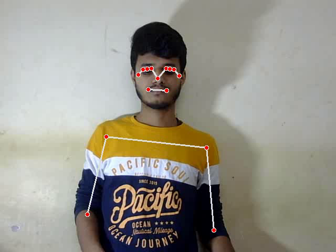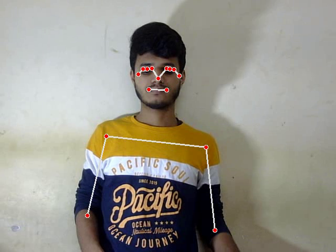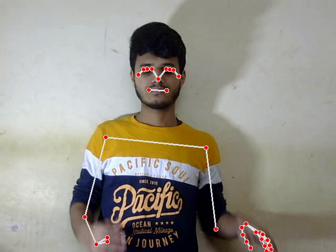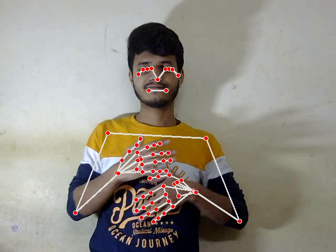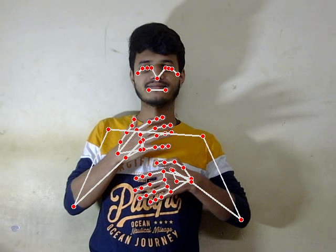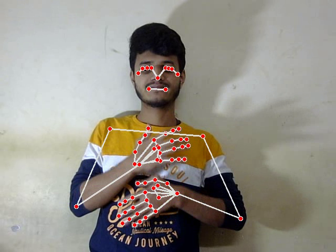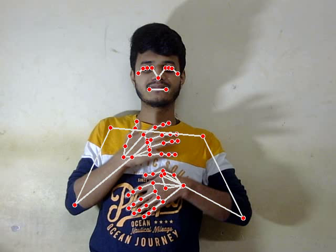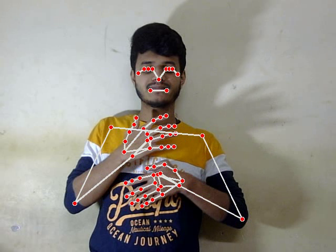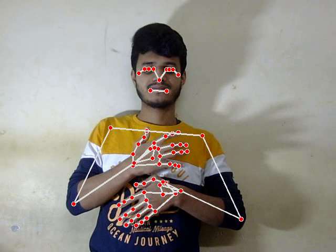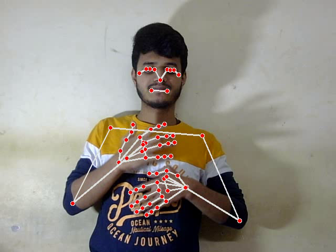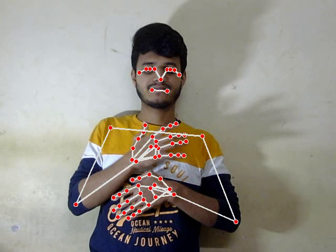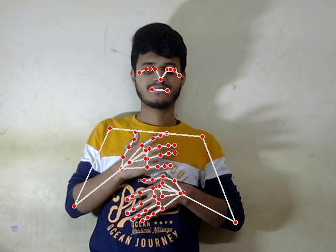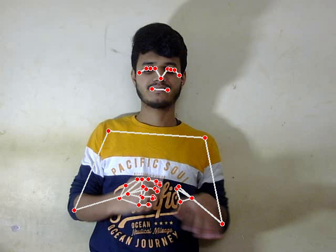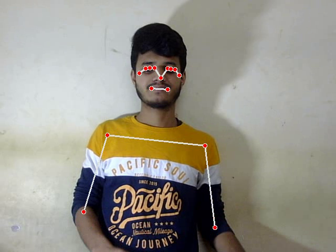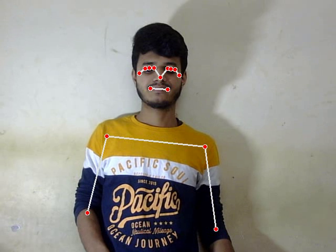happy